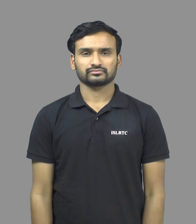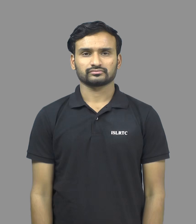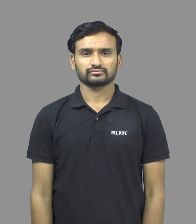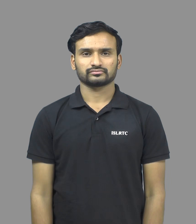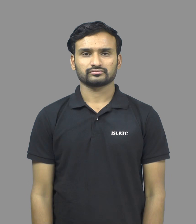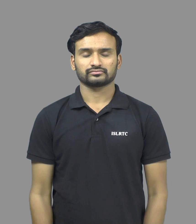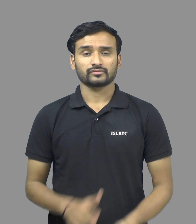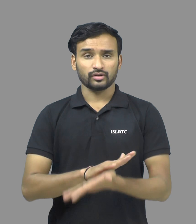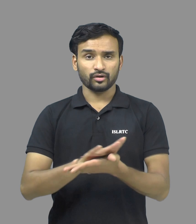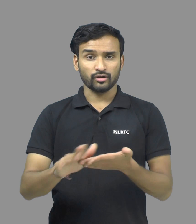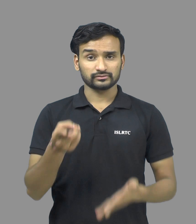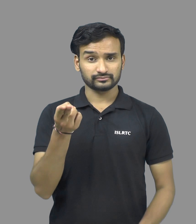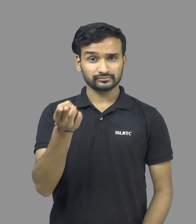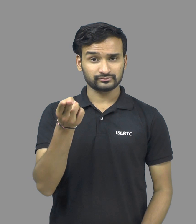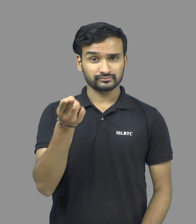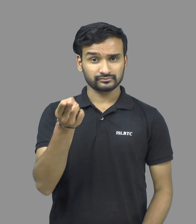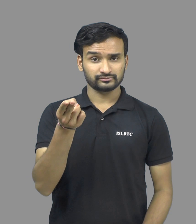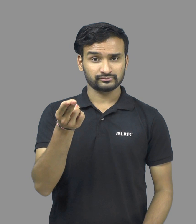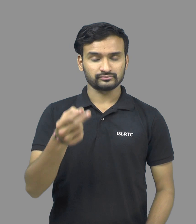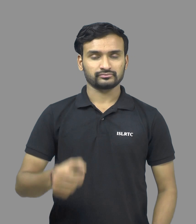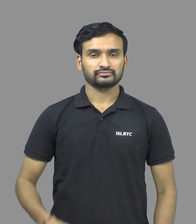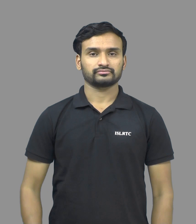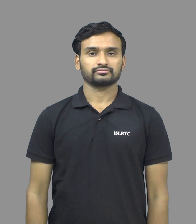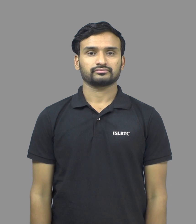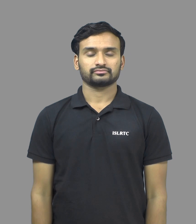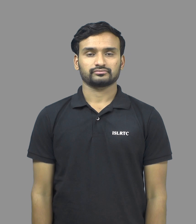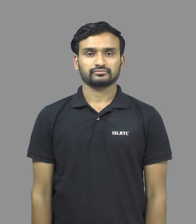Hotel